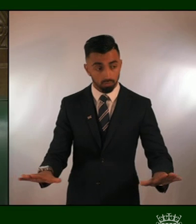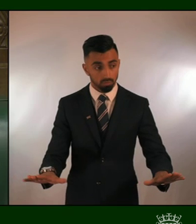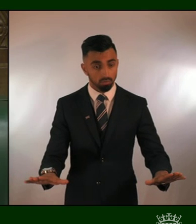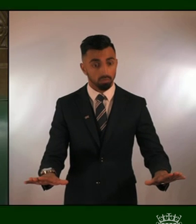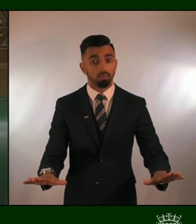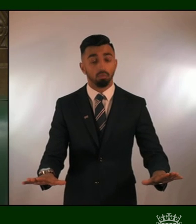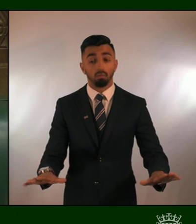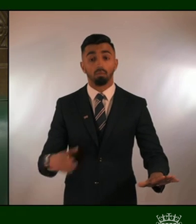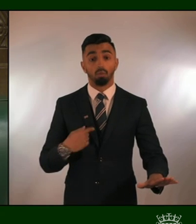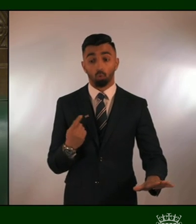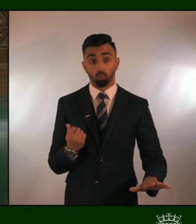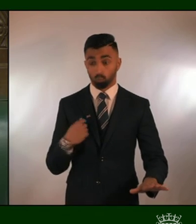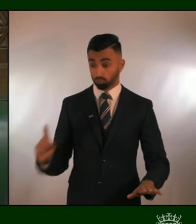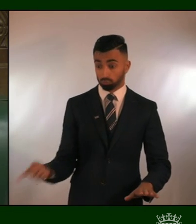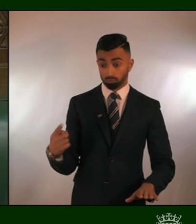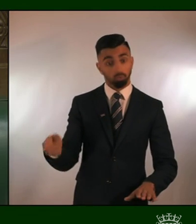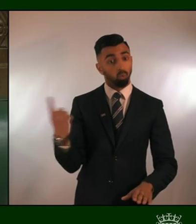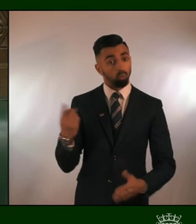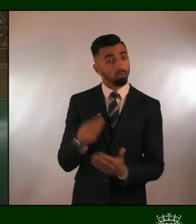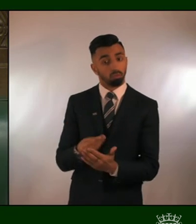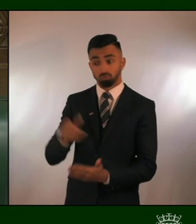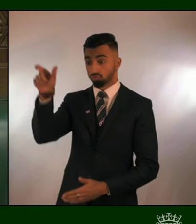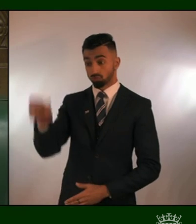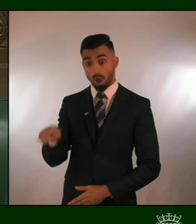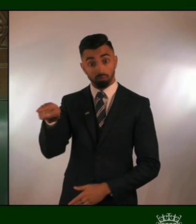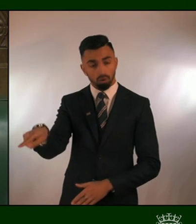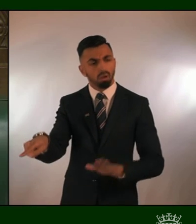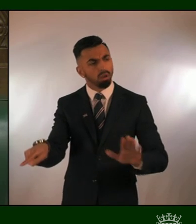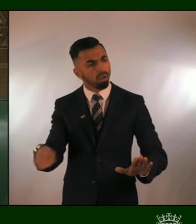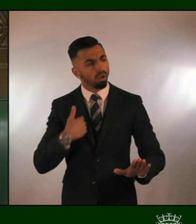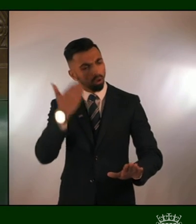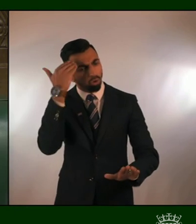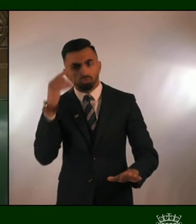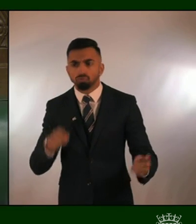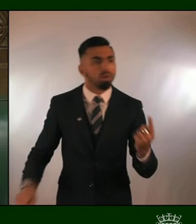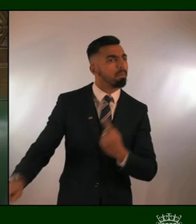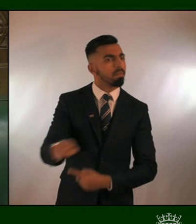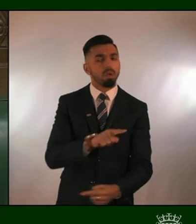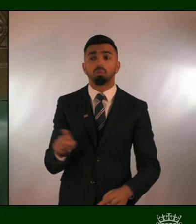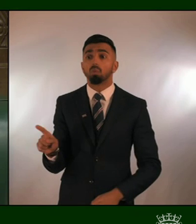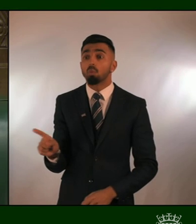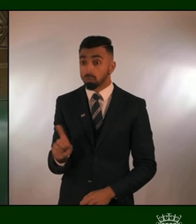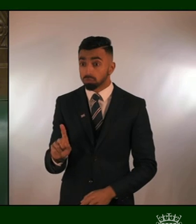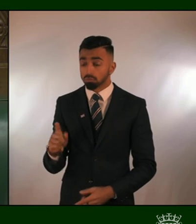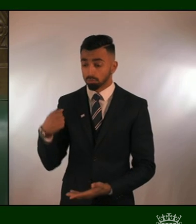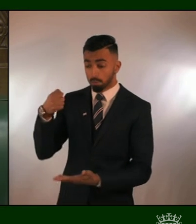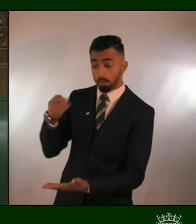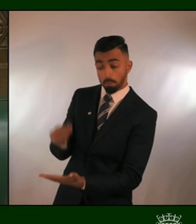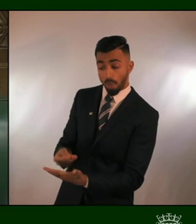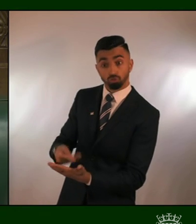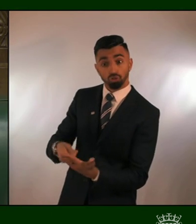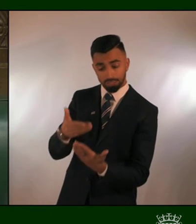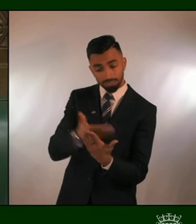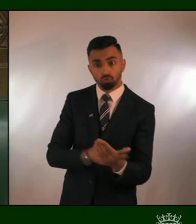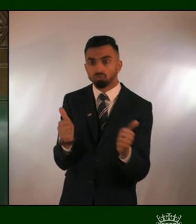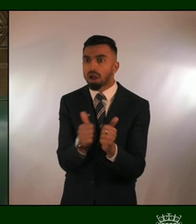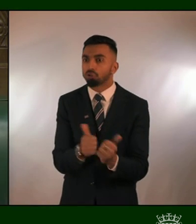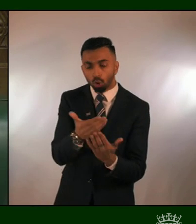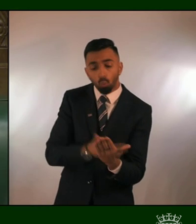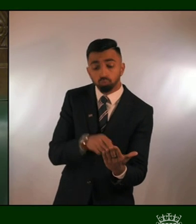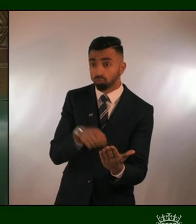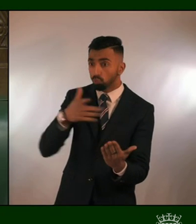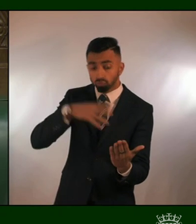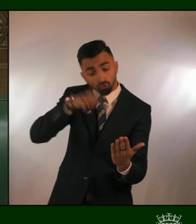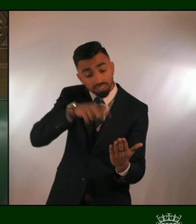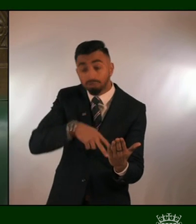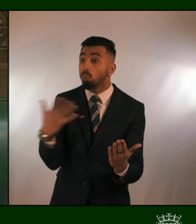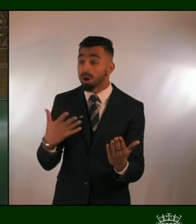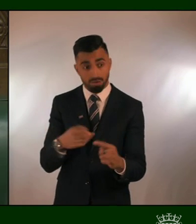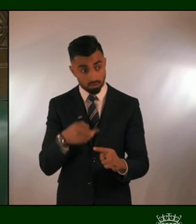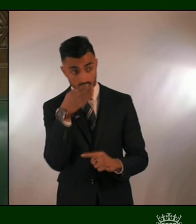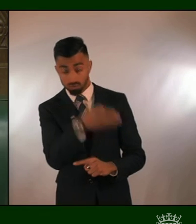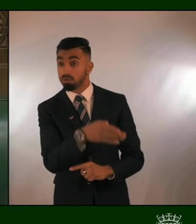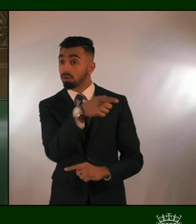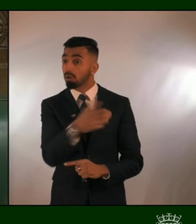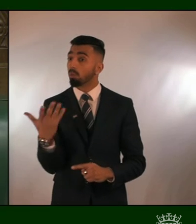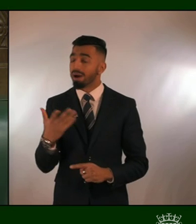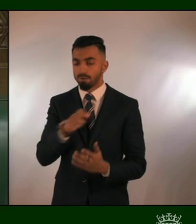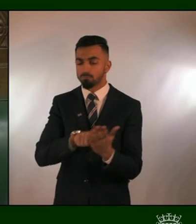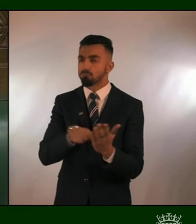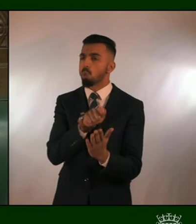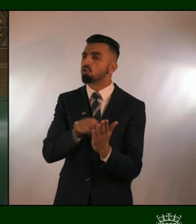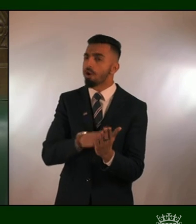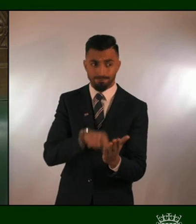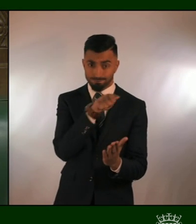Before I call the Chancellor of the Exchequer, I must remind Members that copies of the Budget resolutions will be available in the Vote Office at the end of the Chancellor’s statement.